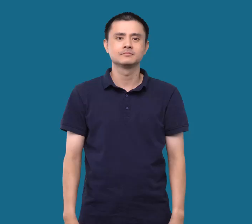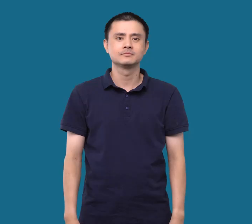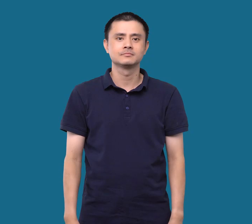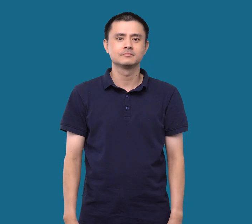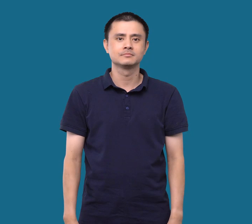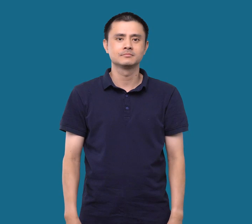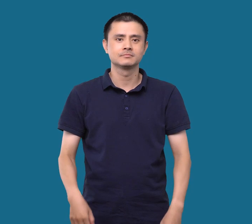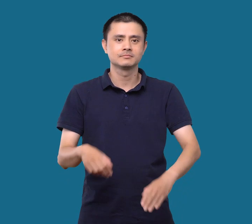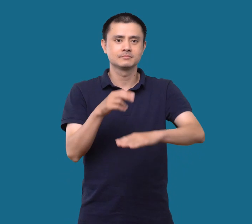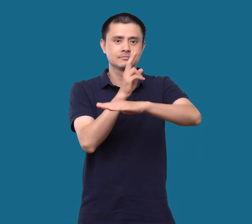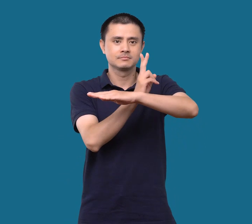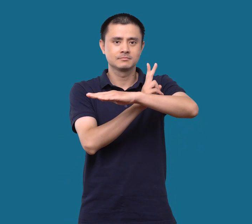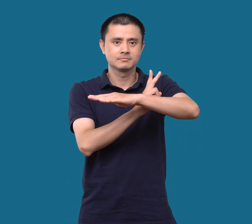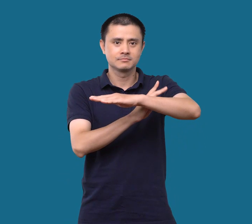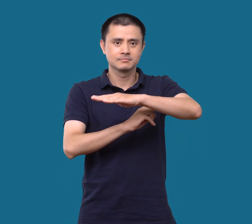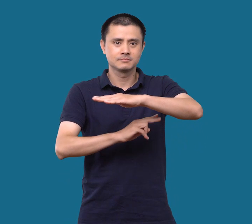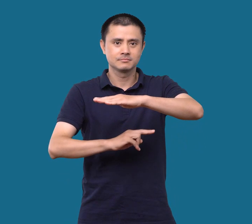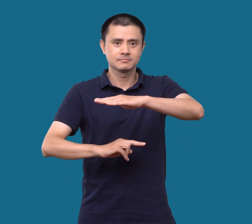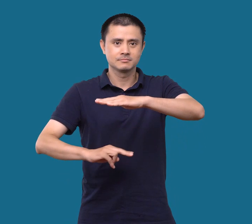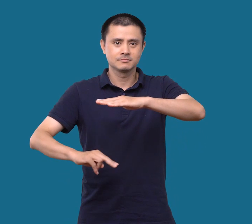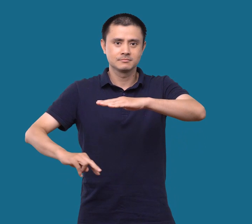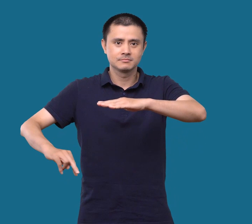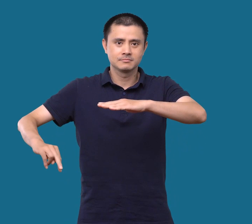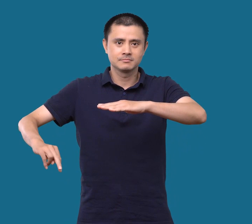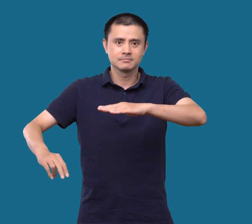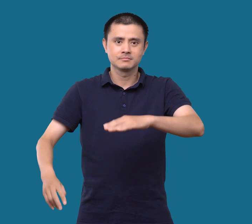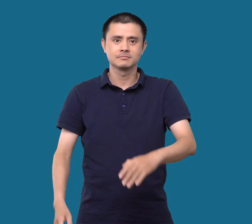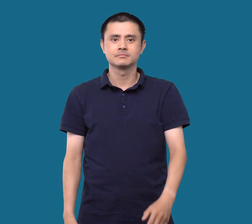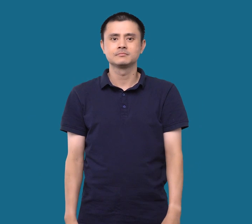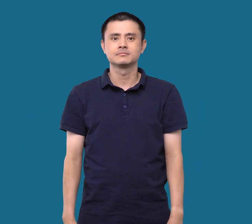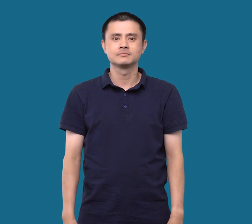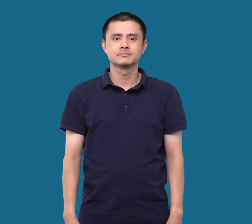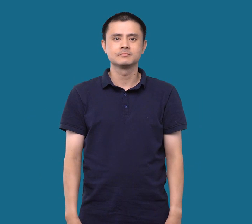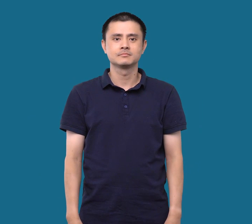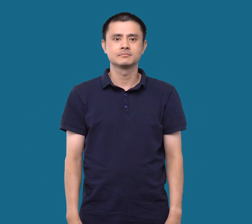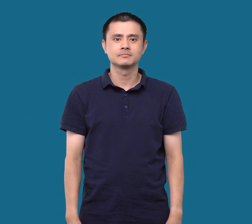lặn